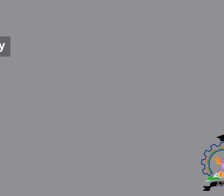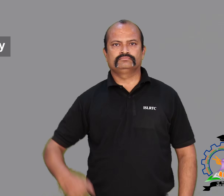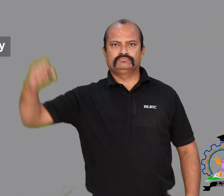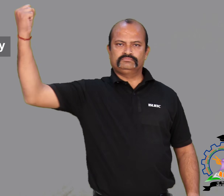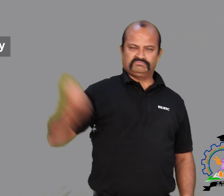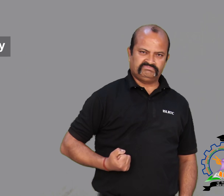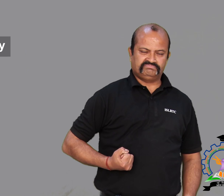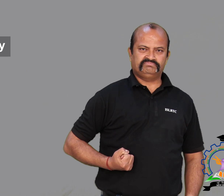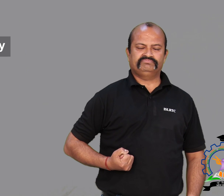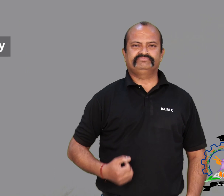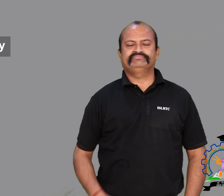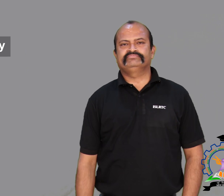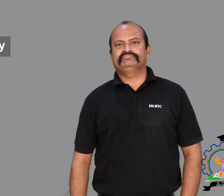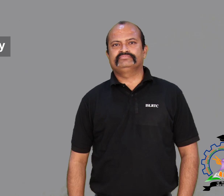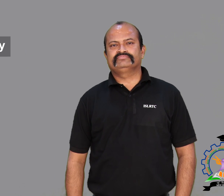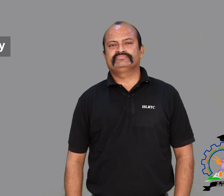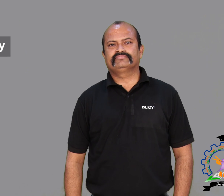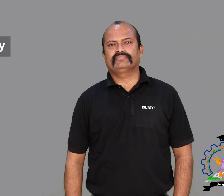Betray